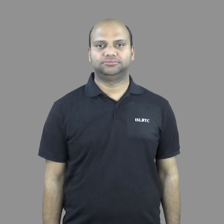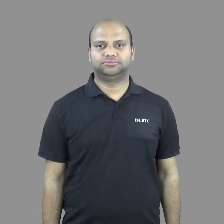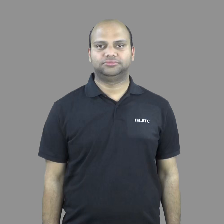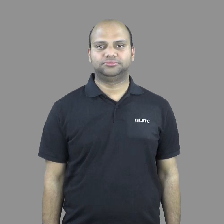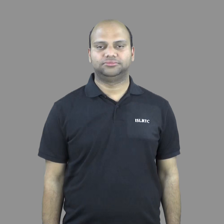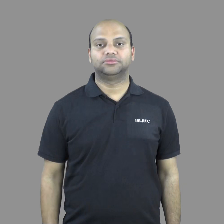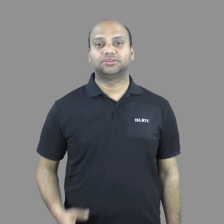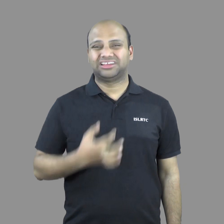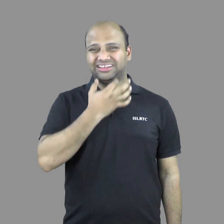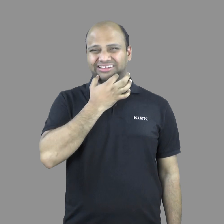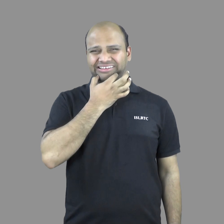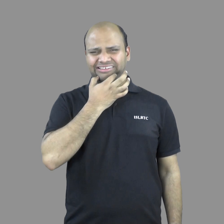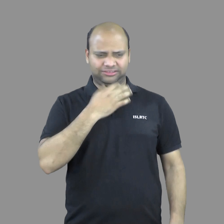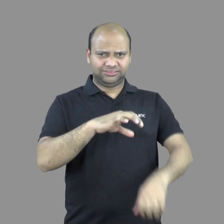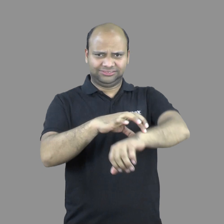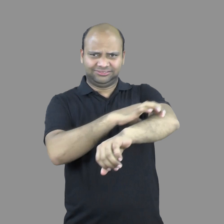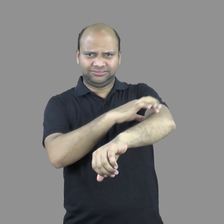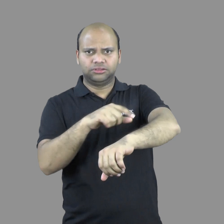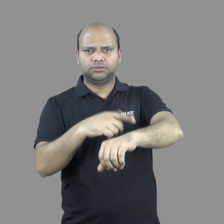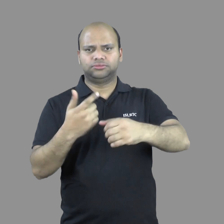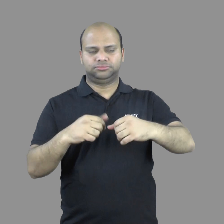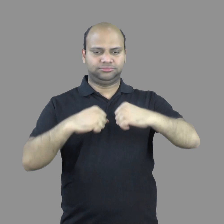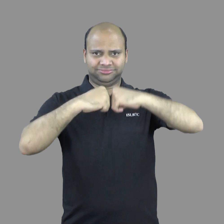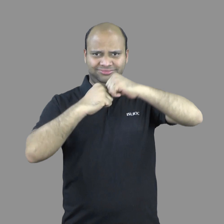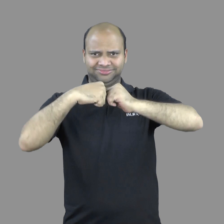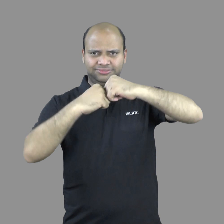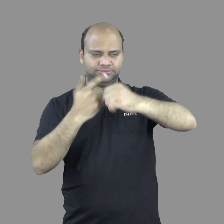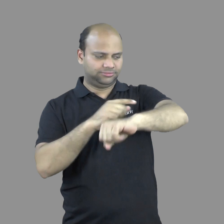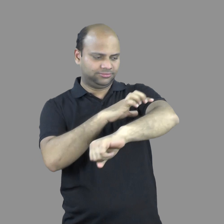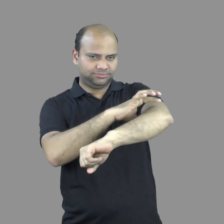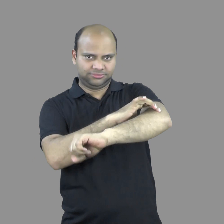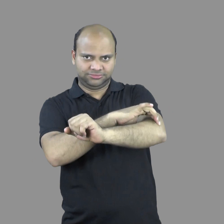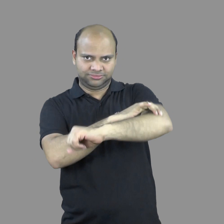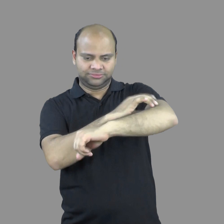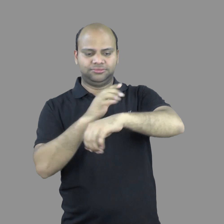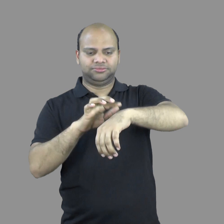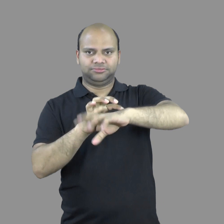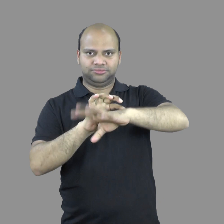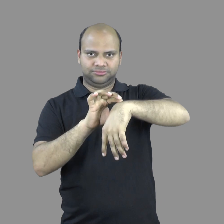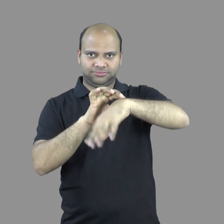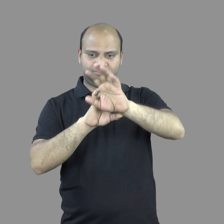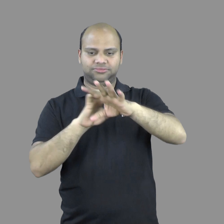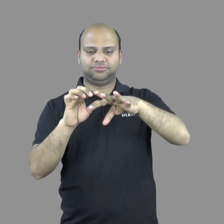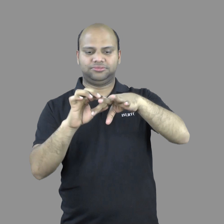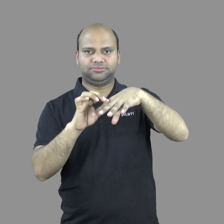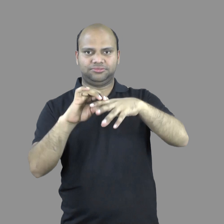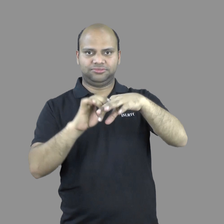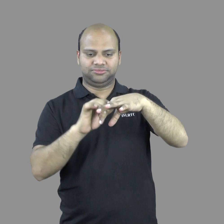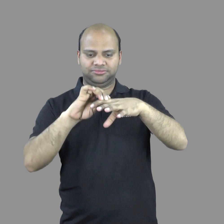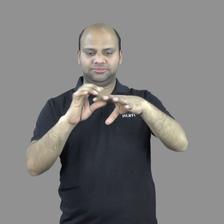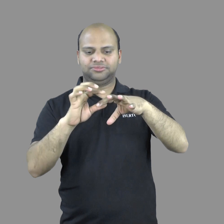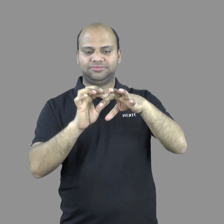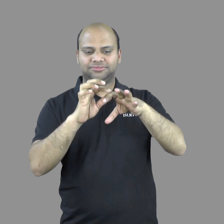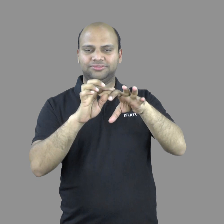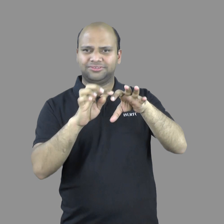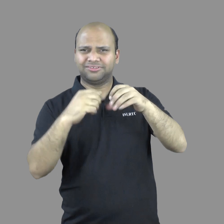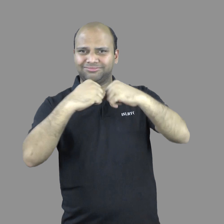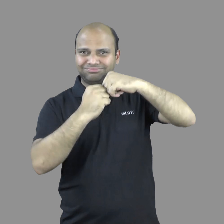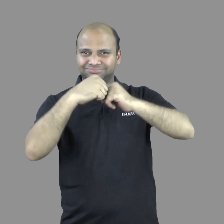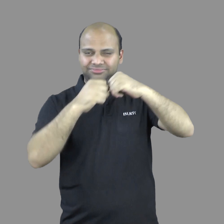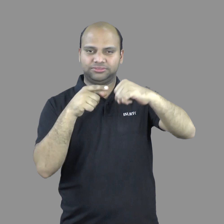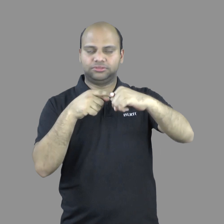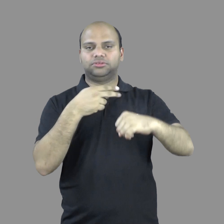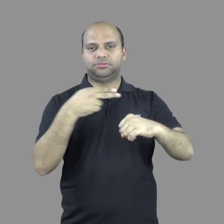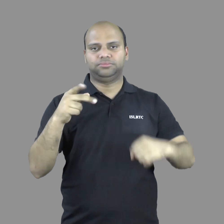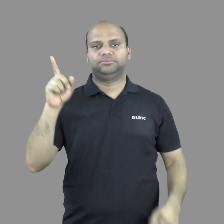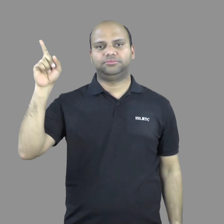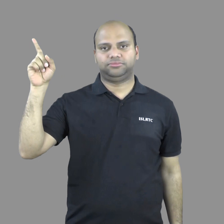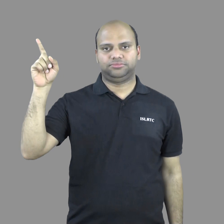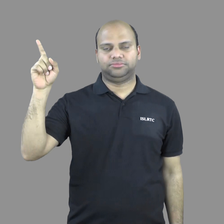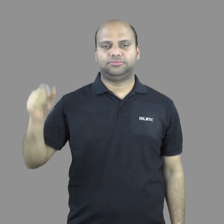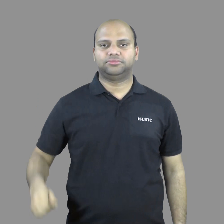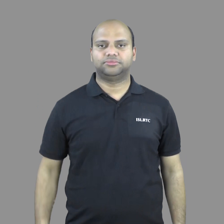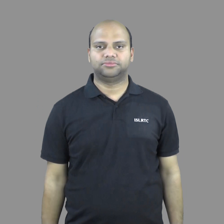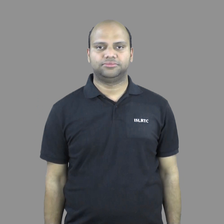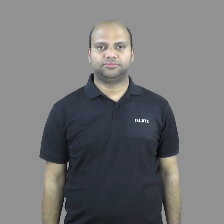Joint